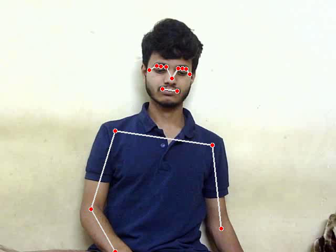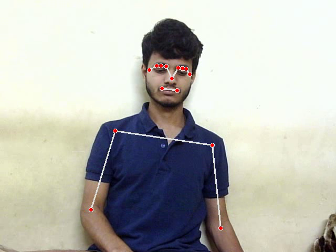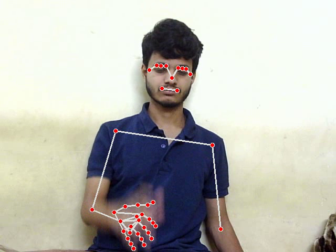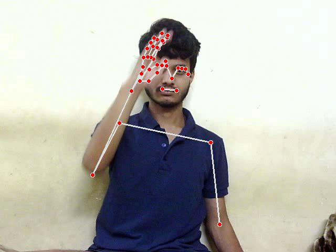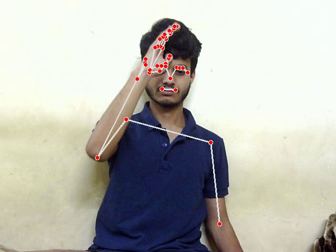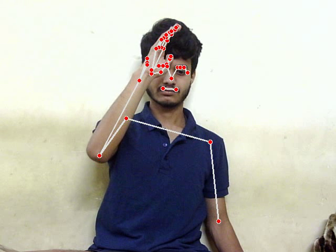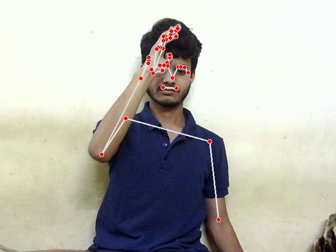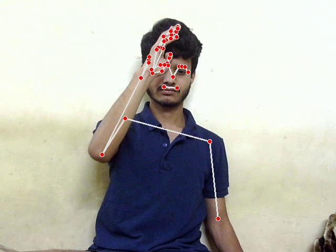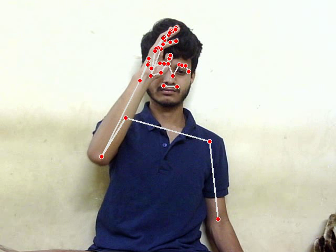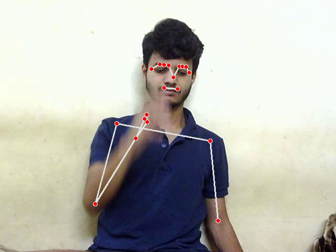father